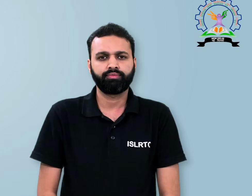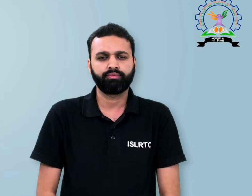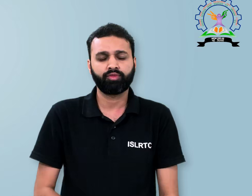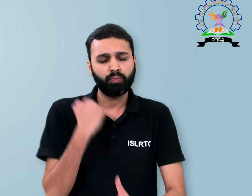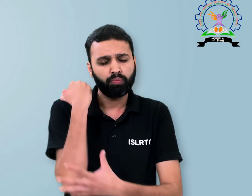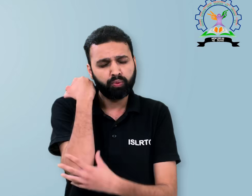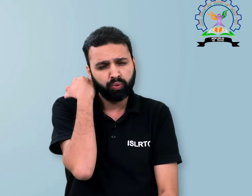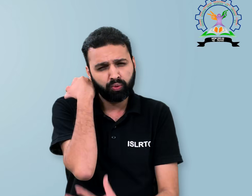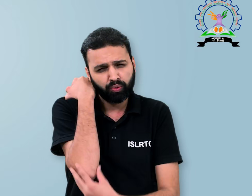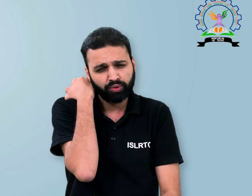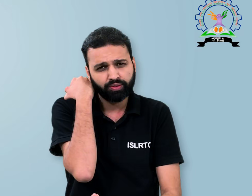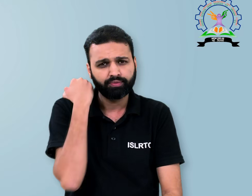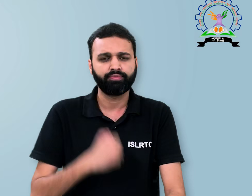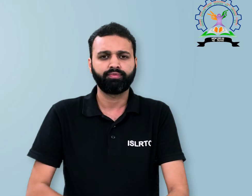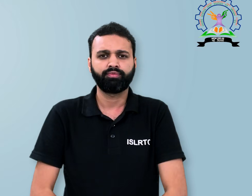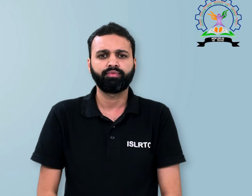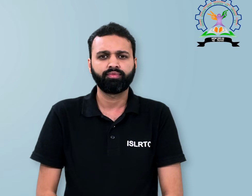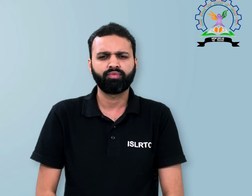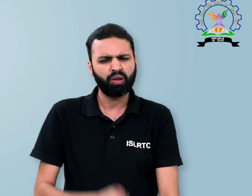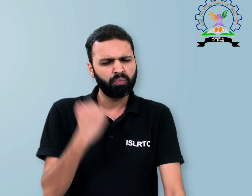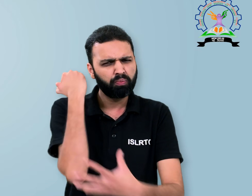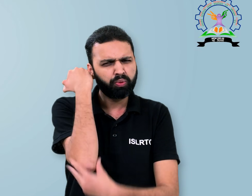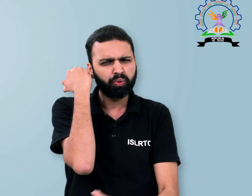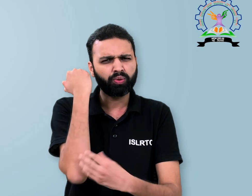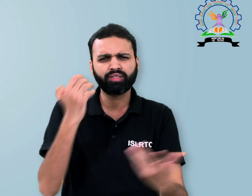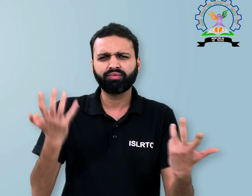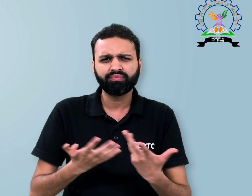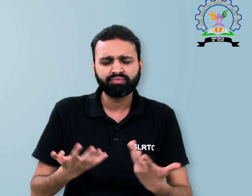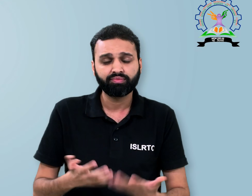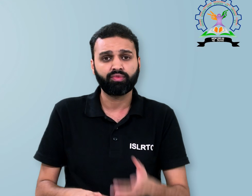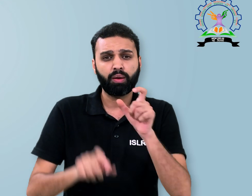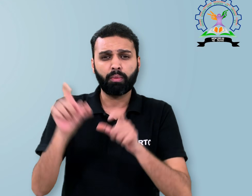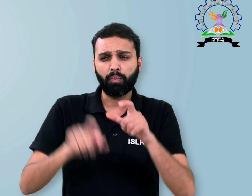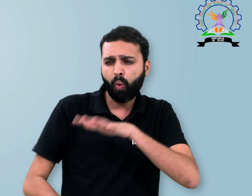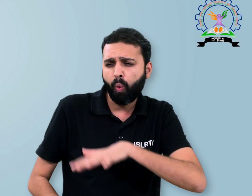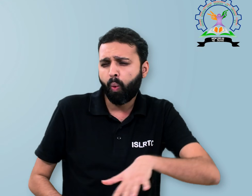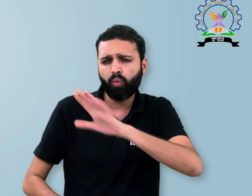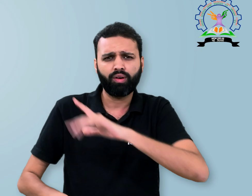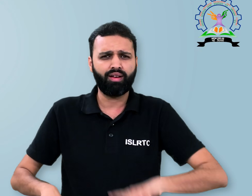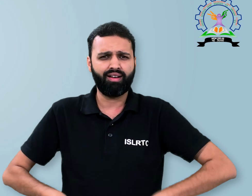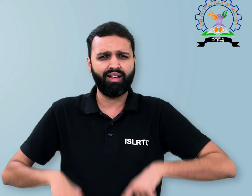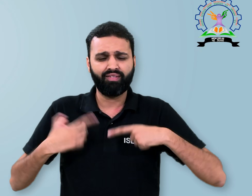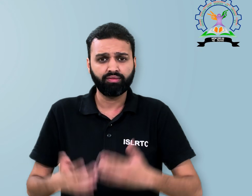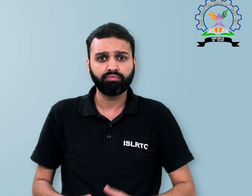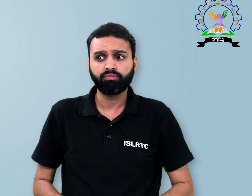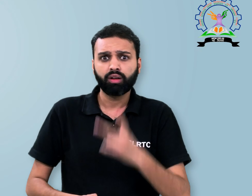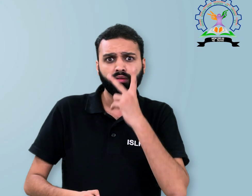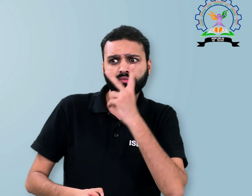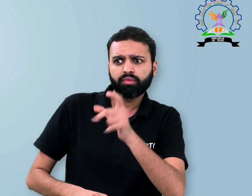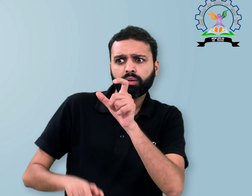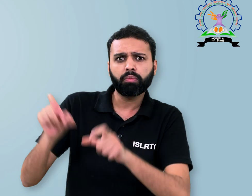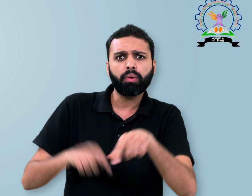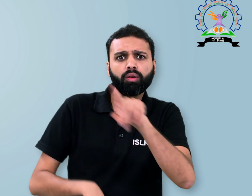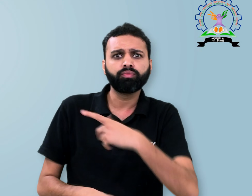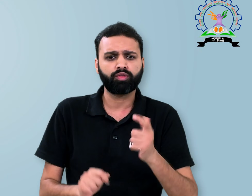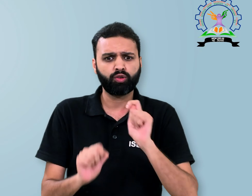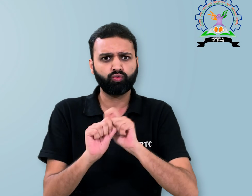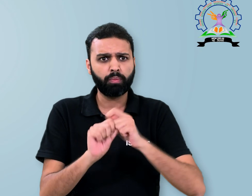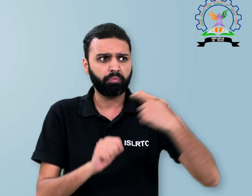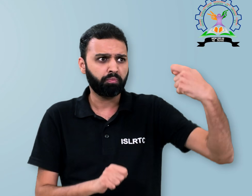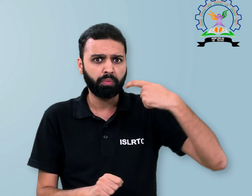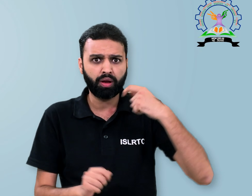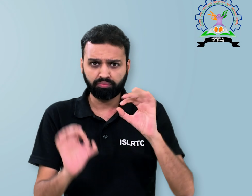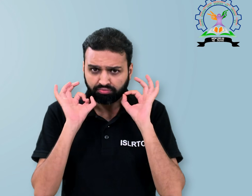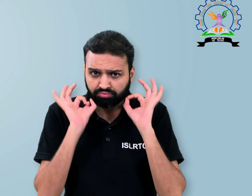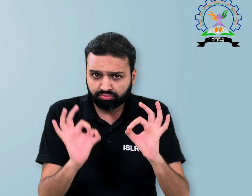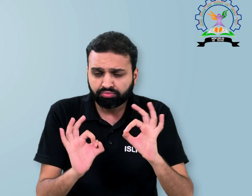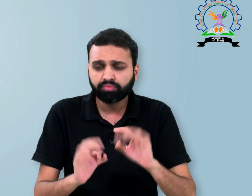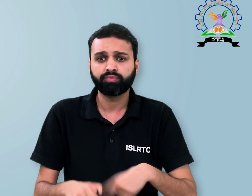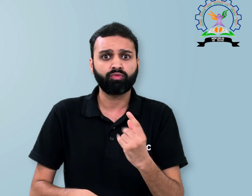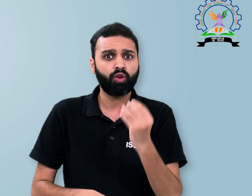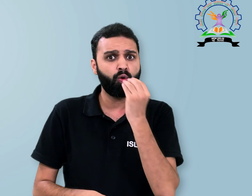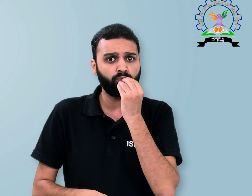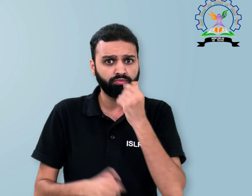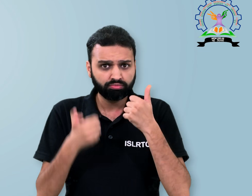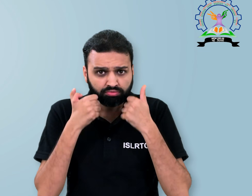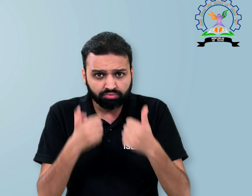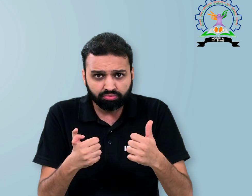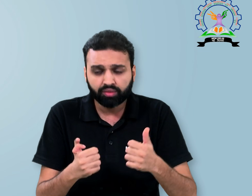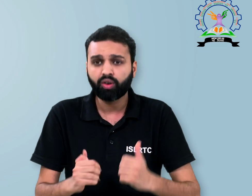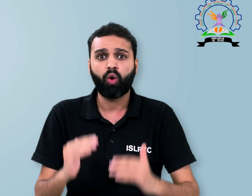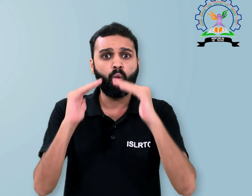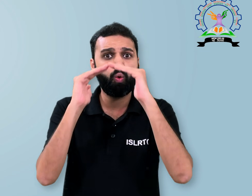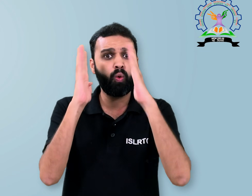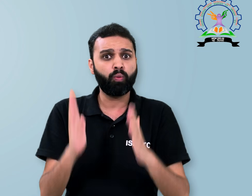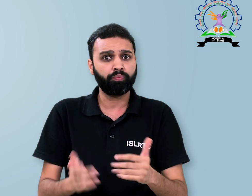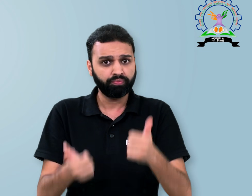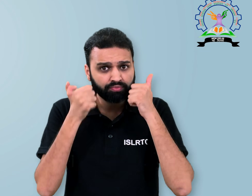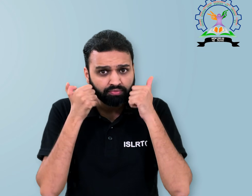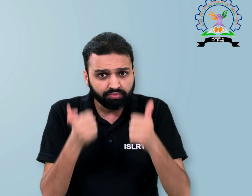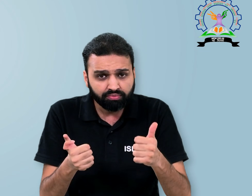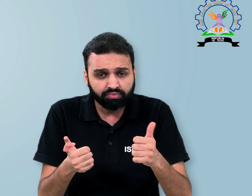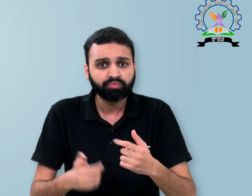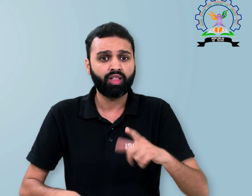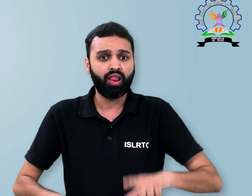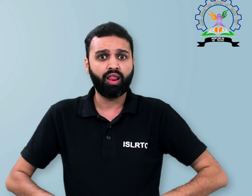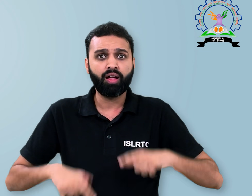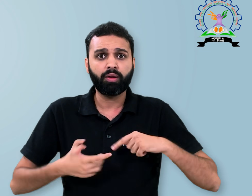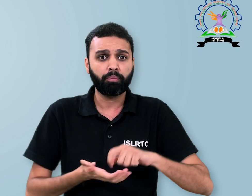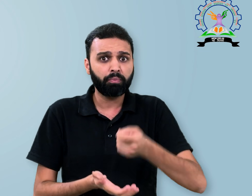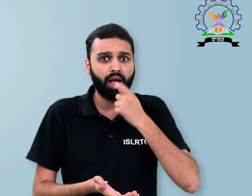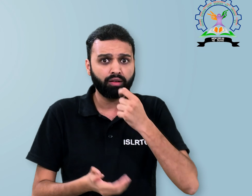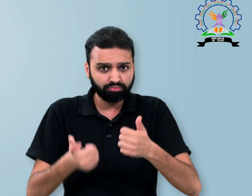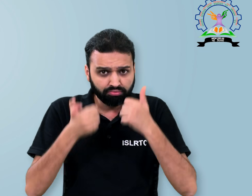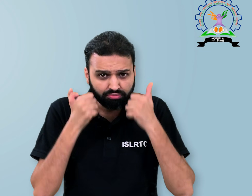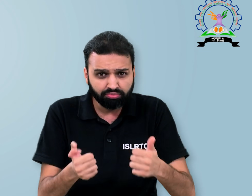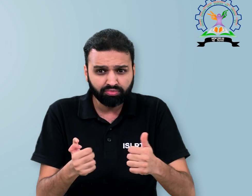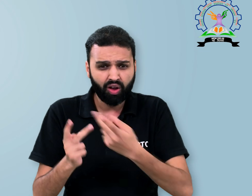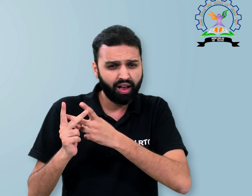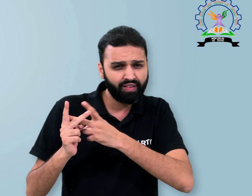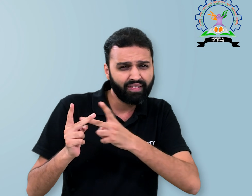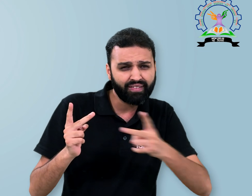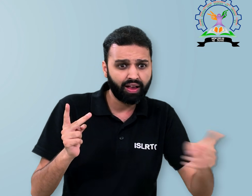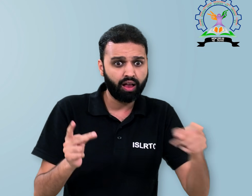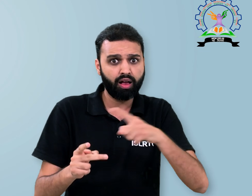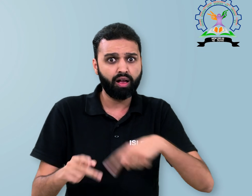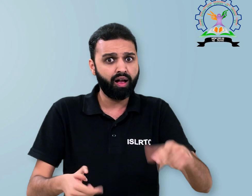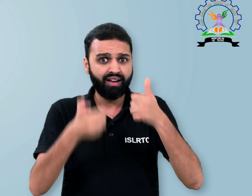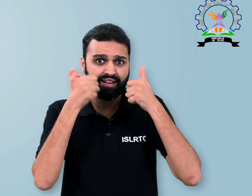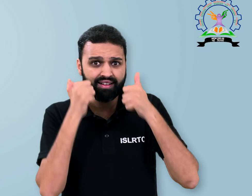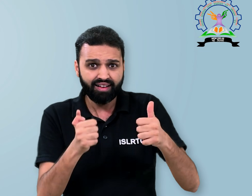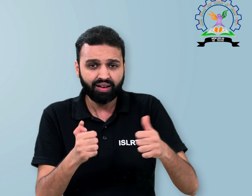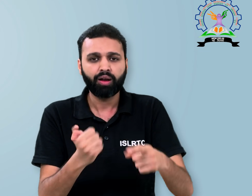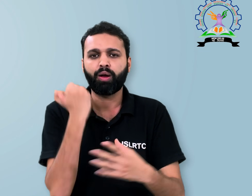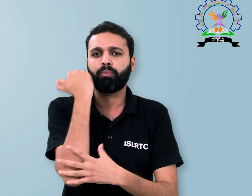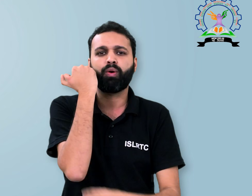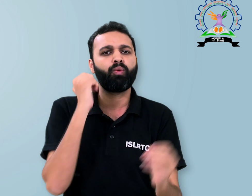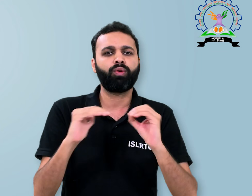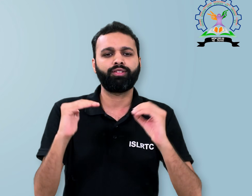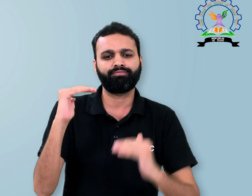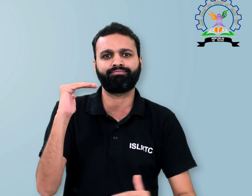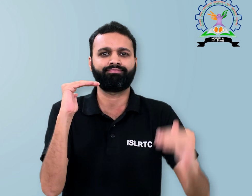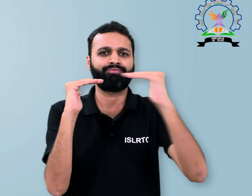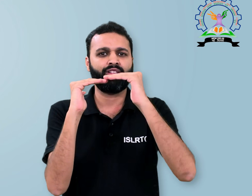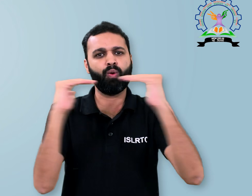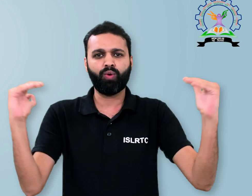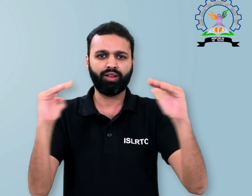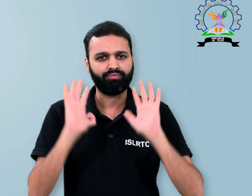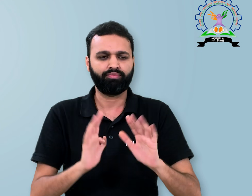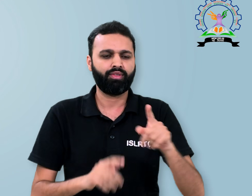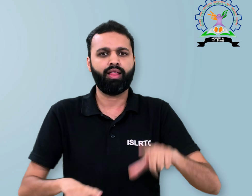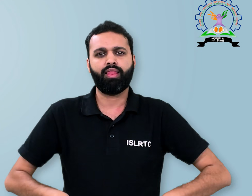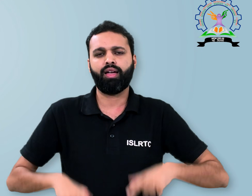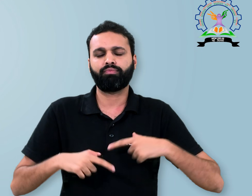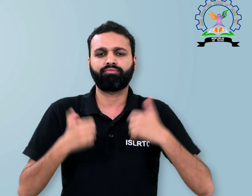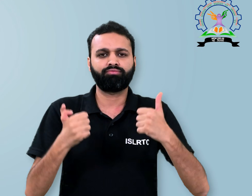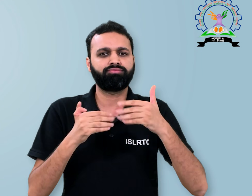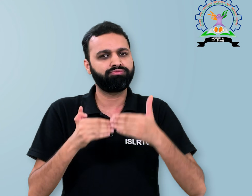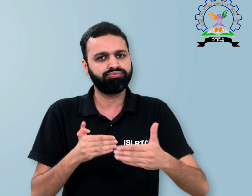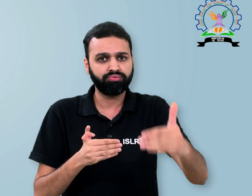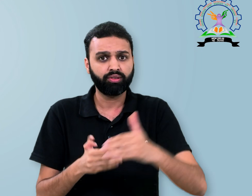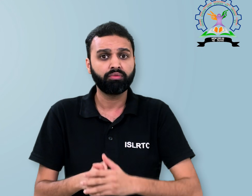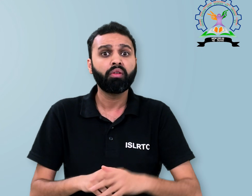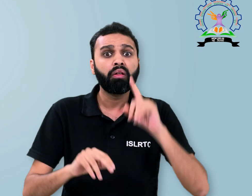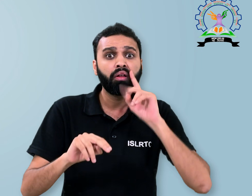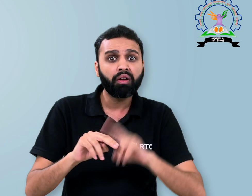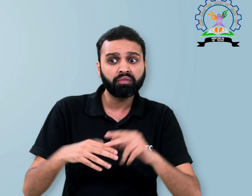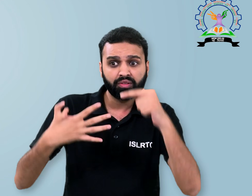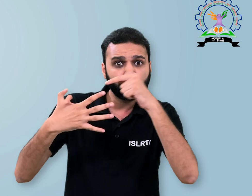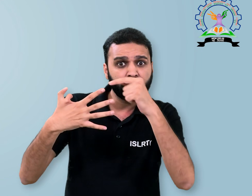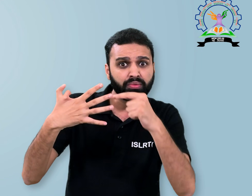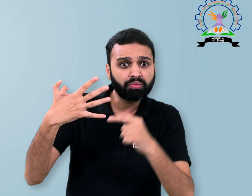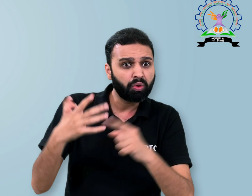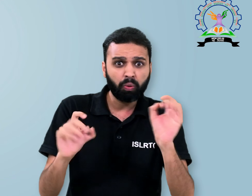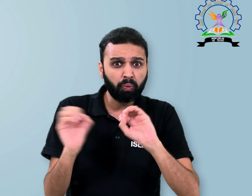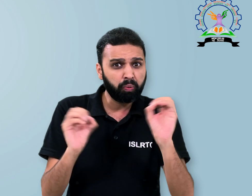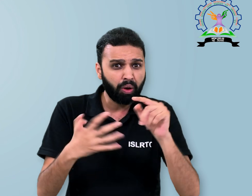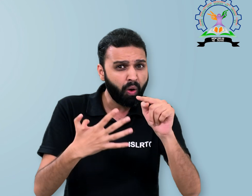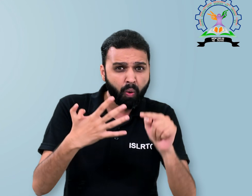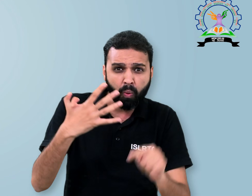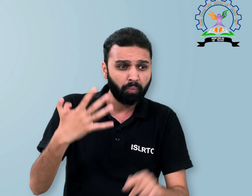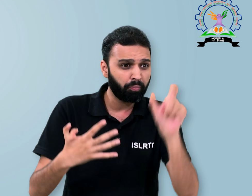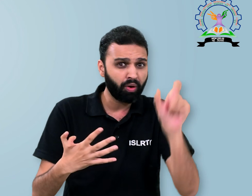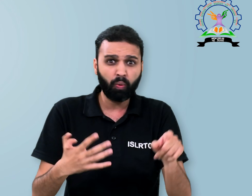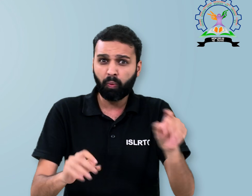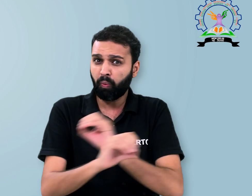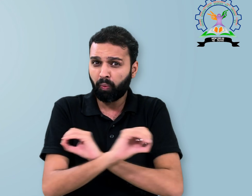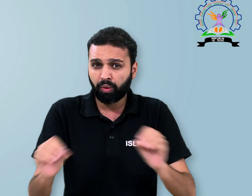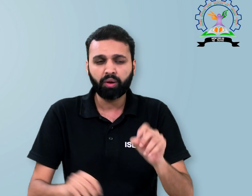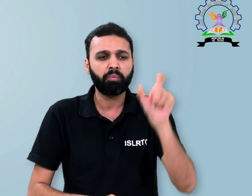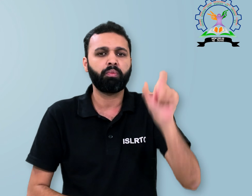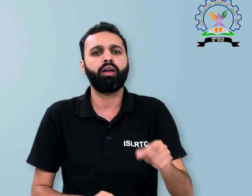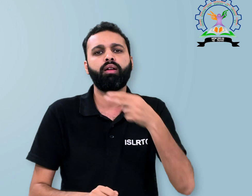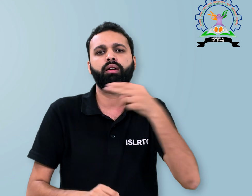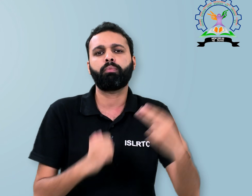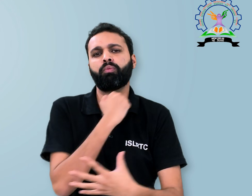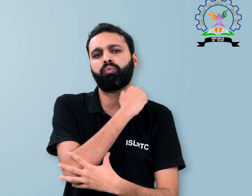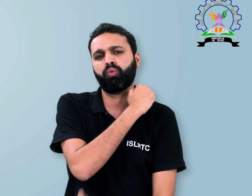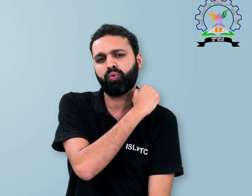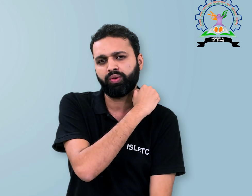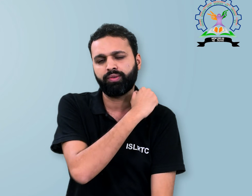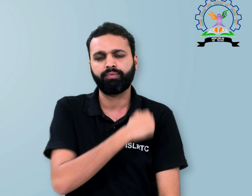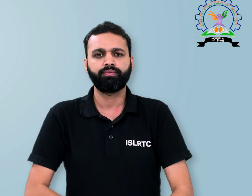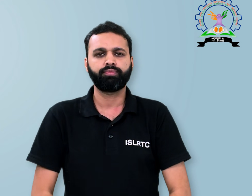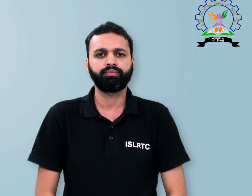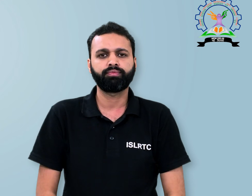Poverty Poverty is a condition characterized by the lack of basic necessities and resources required for a standard quality of life, including income, food, shelter, and healthcare.